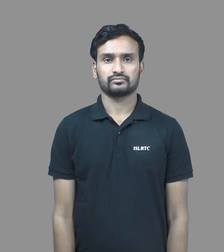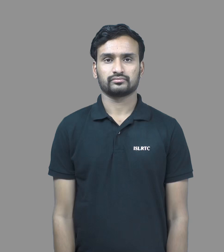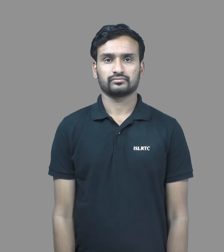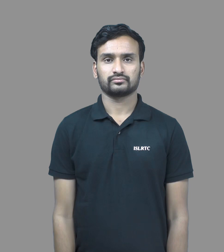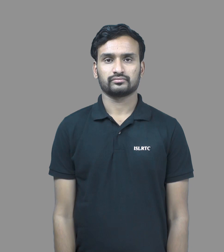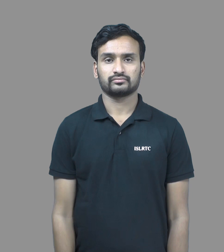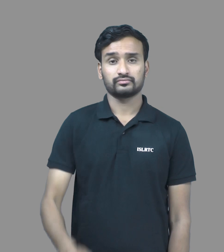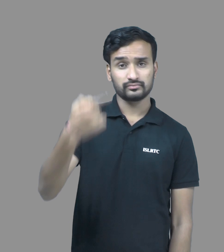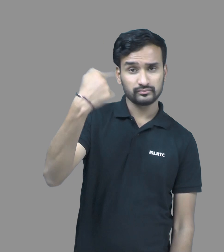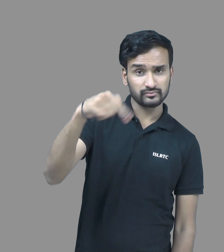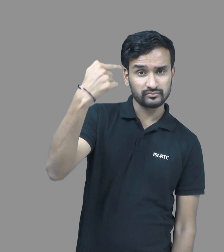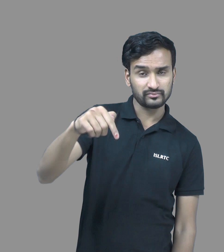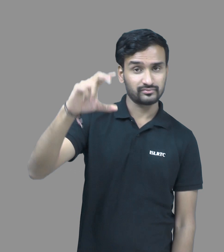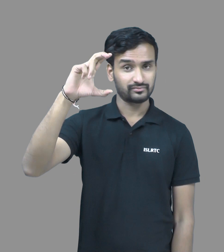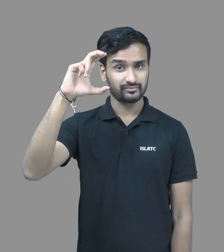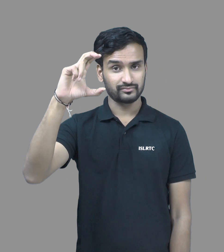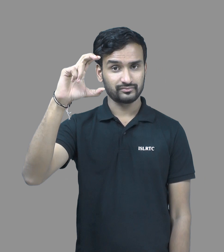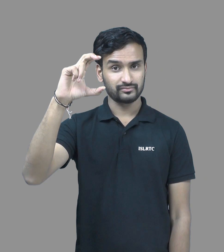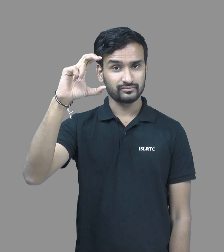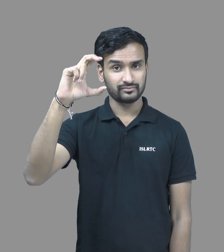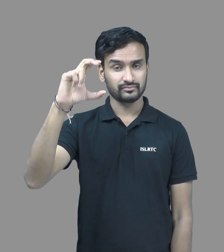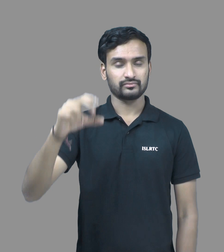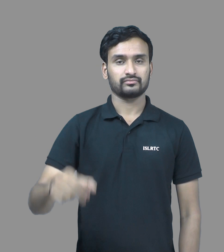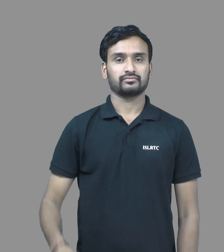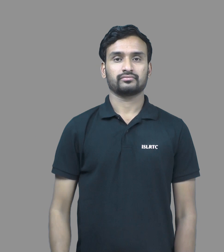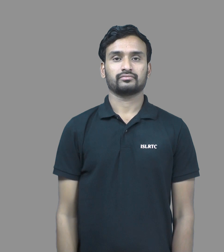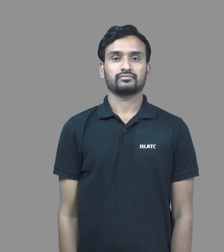Ink